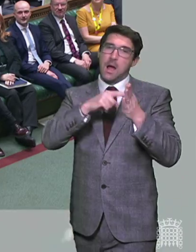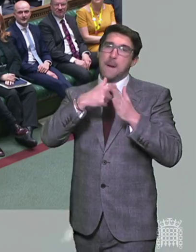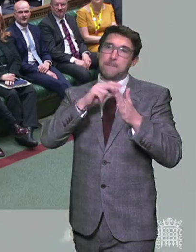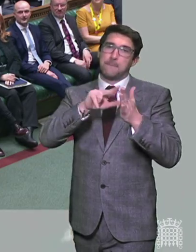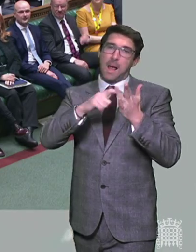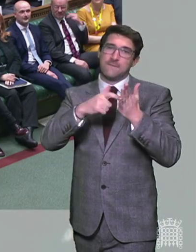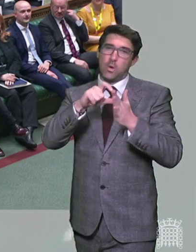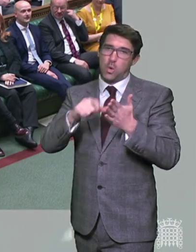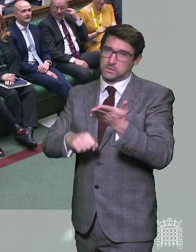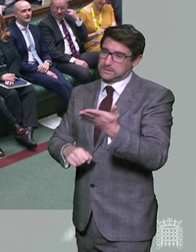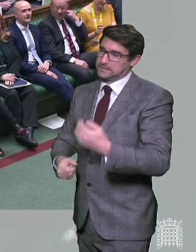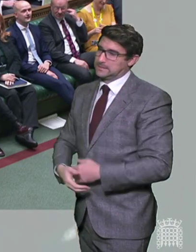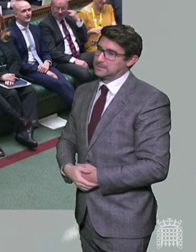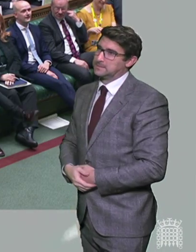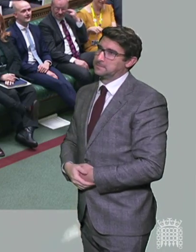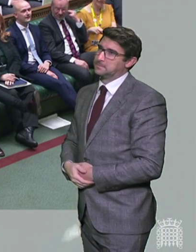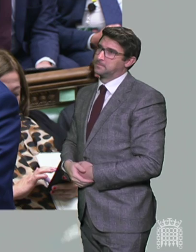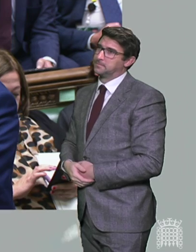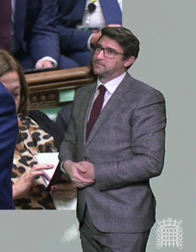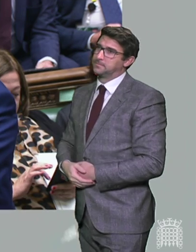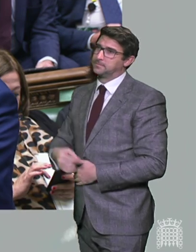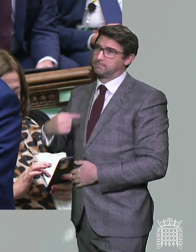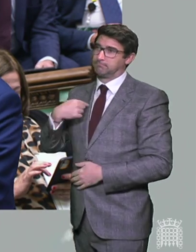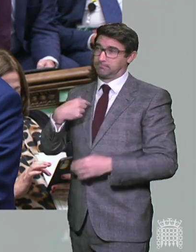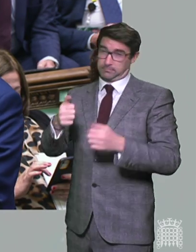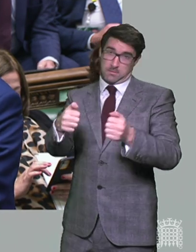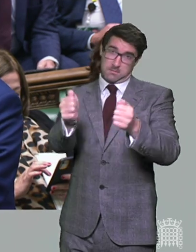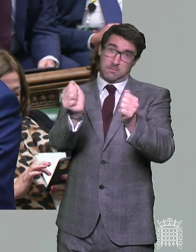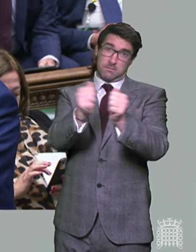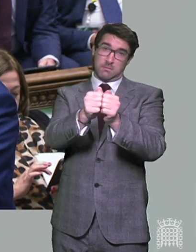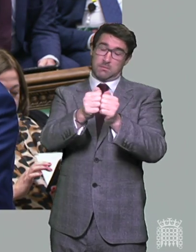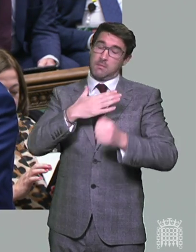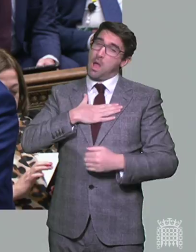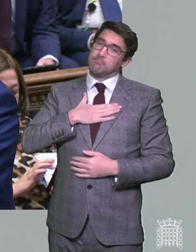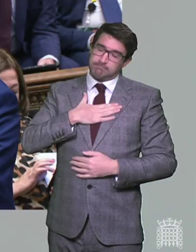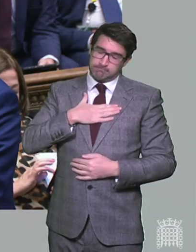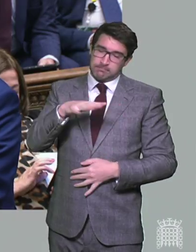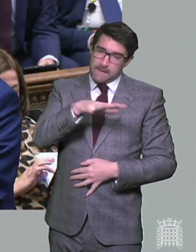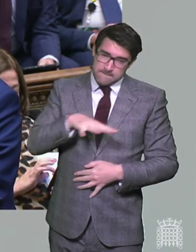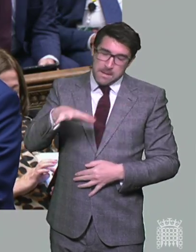May I associate myself with the Prime Minister’s remarks about the murder of David Amess a year ago?